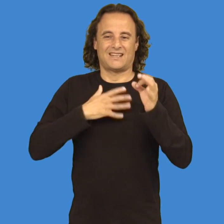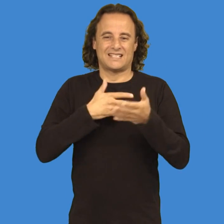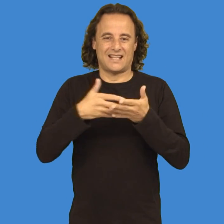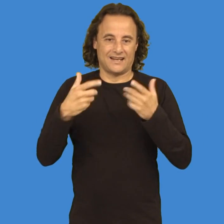sangre